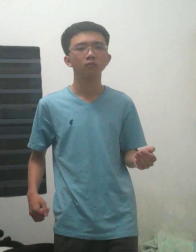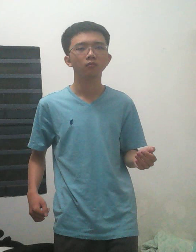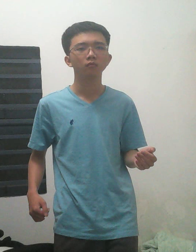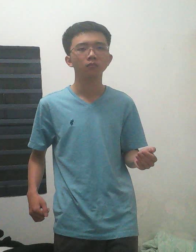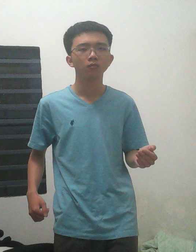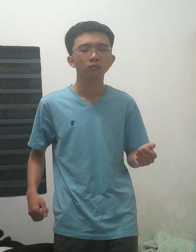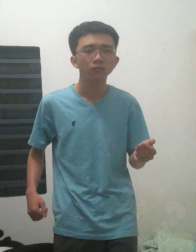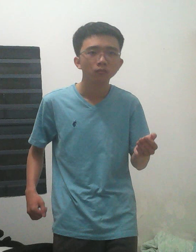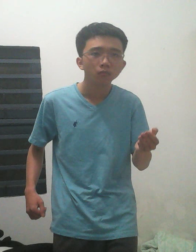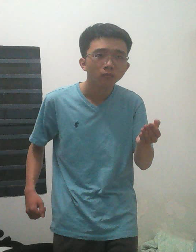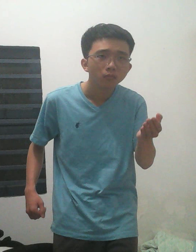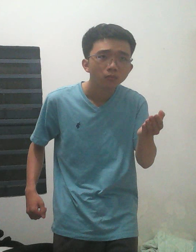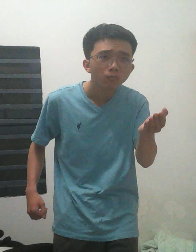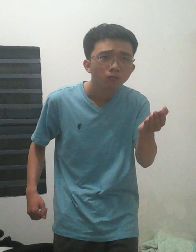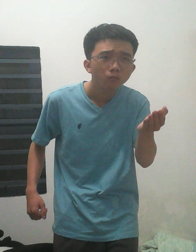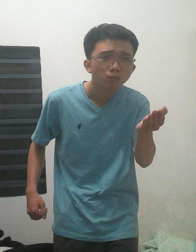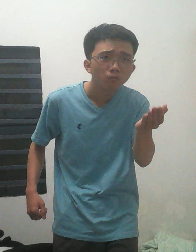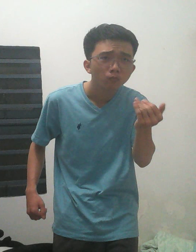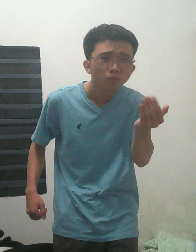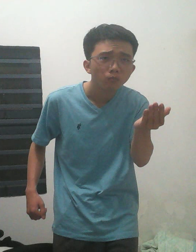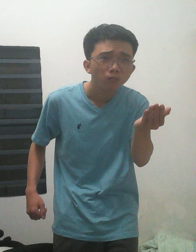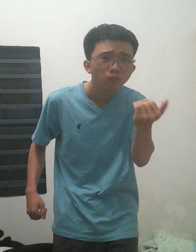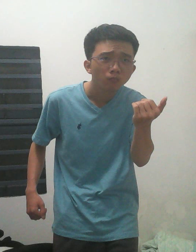yeu cau